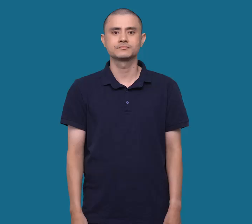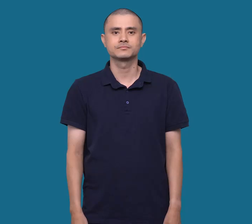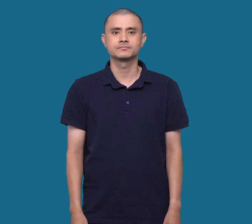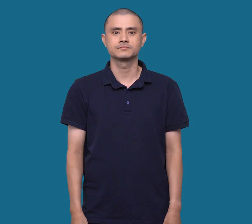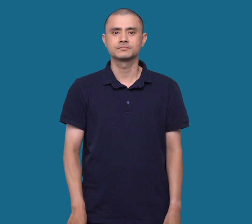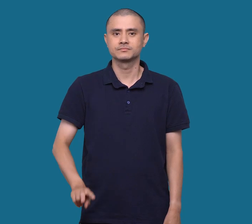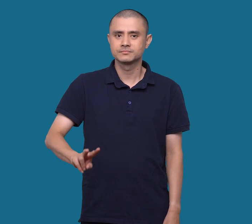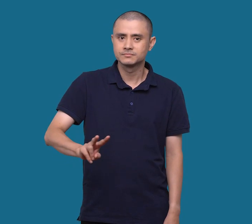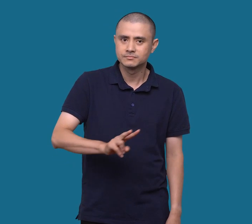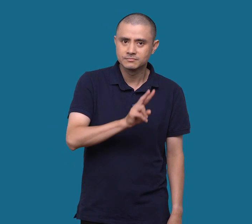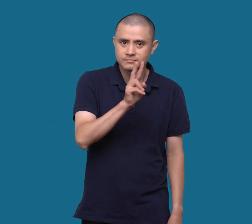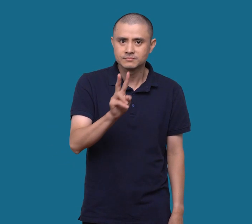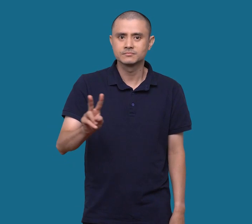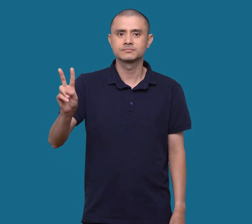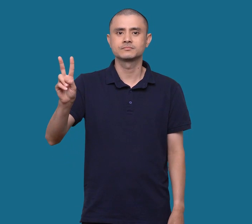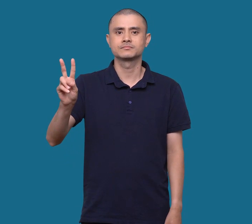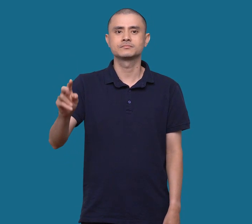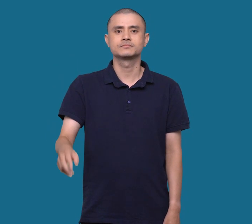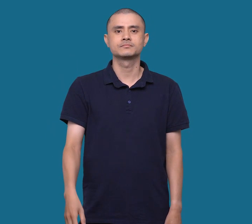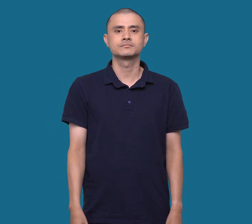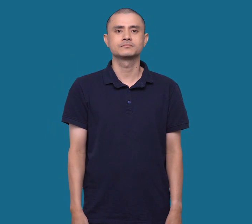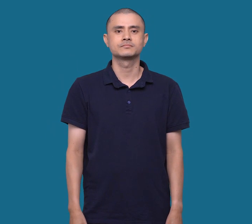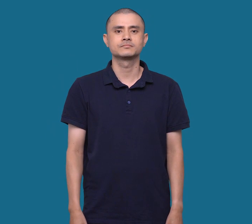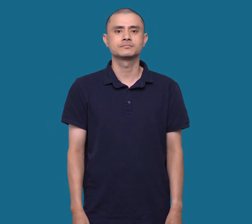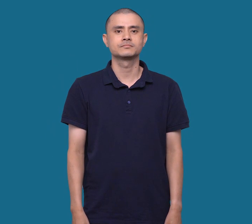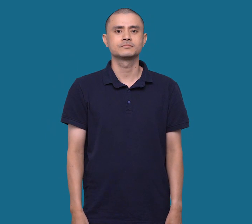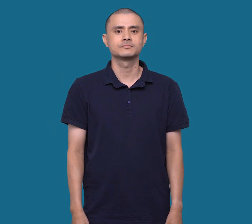vẫn